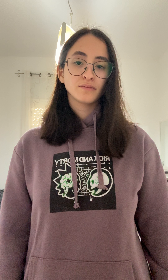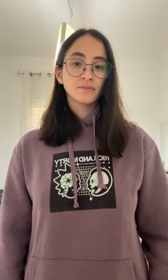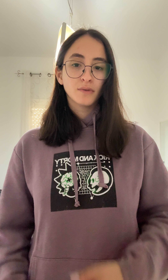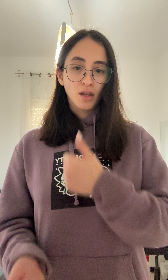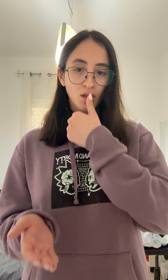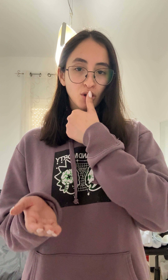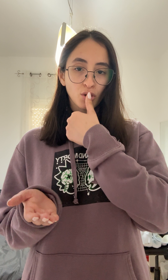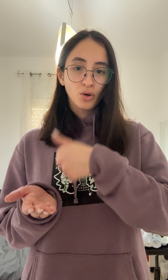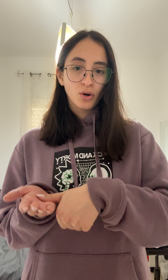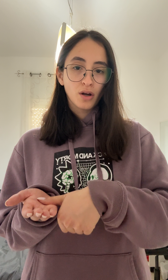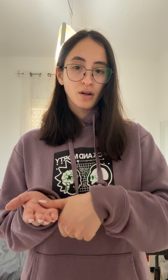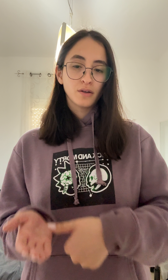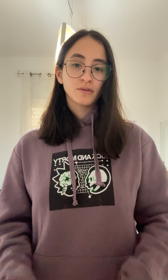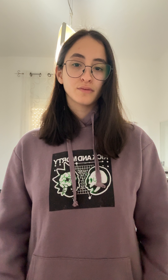דואר